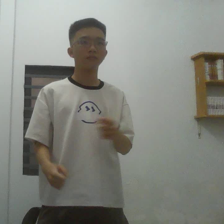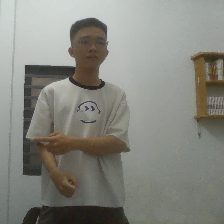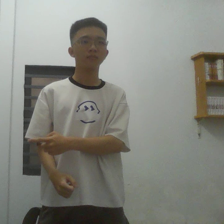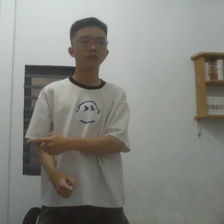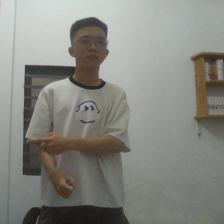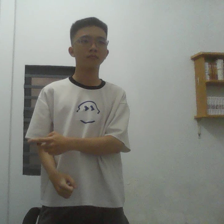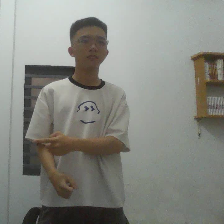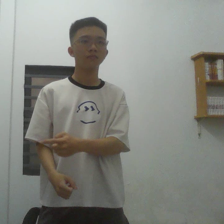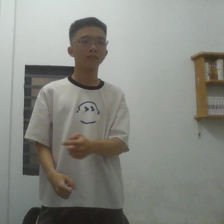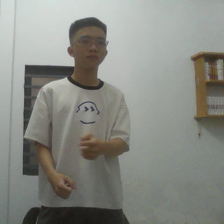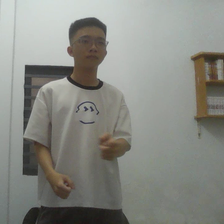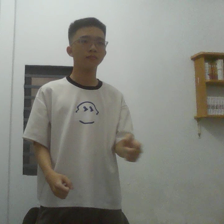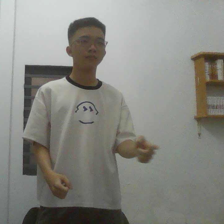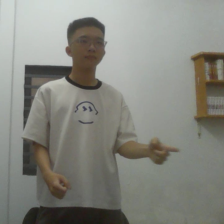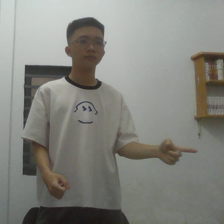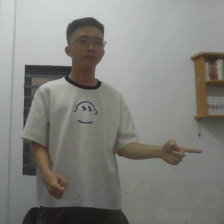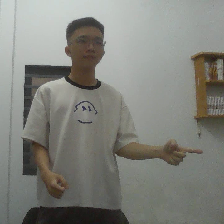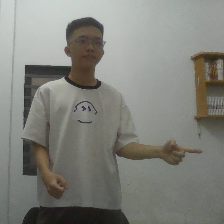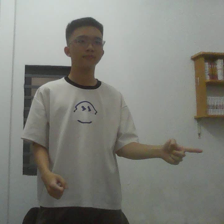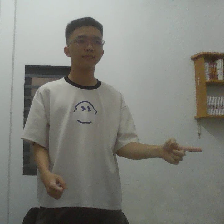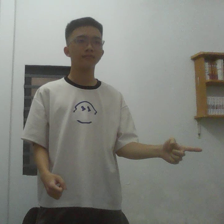cac ban